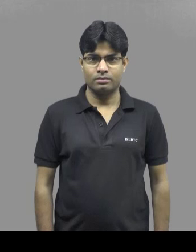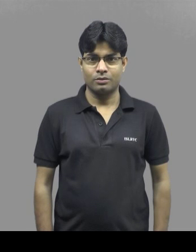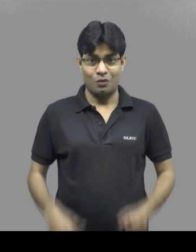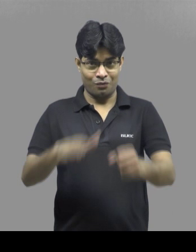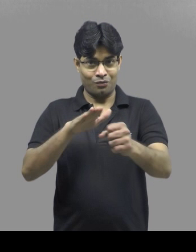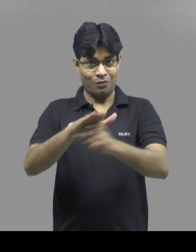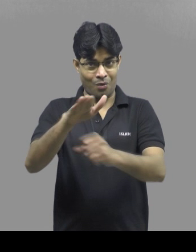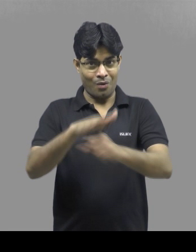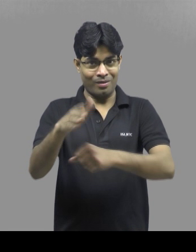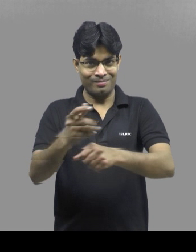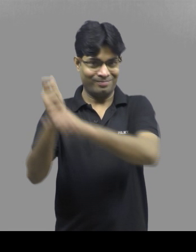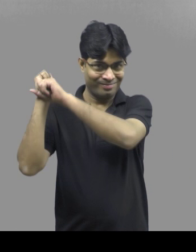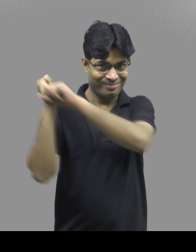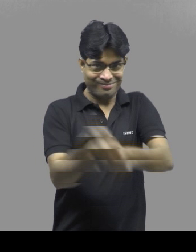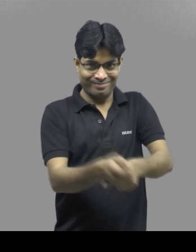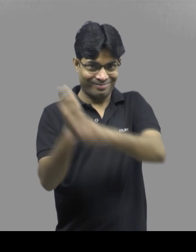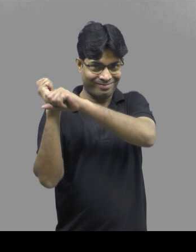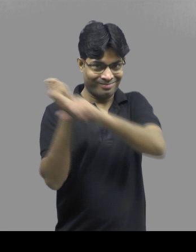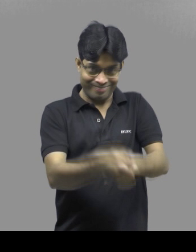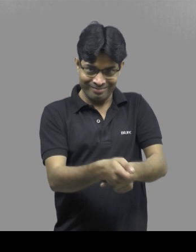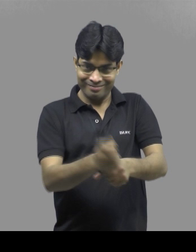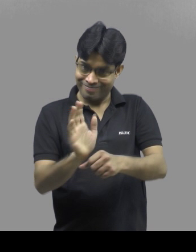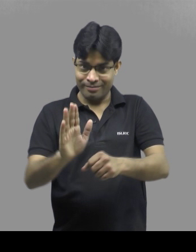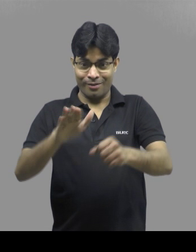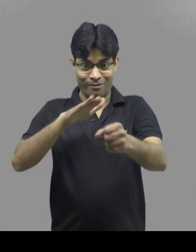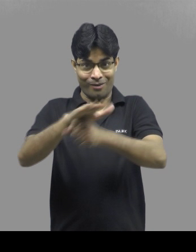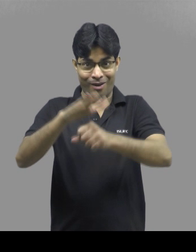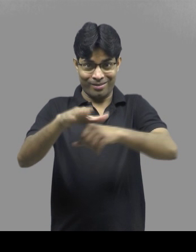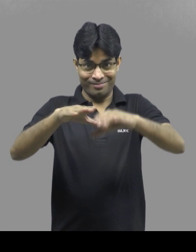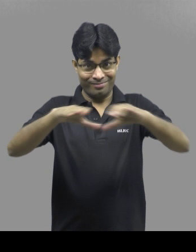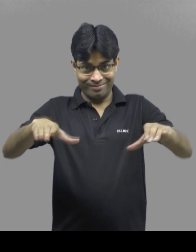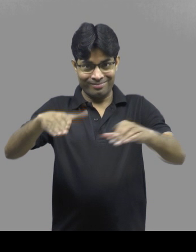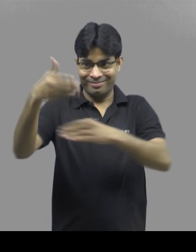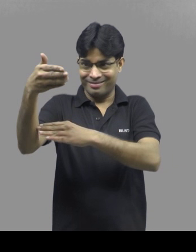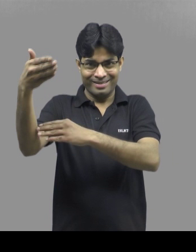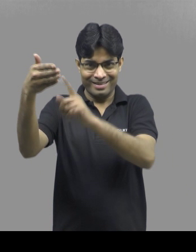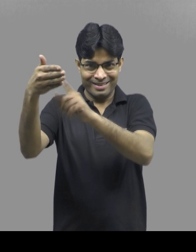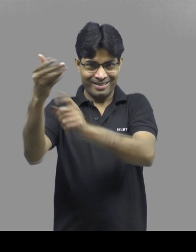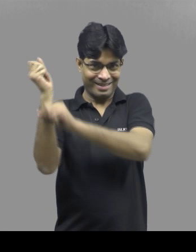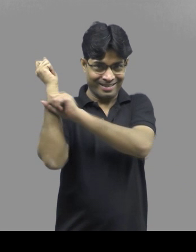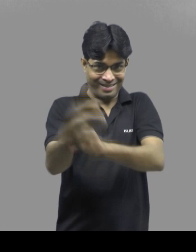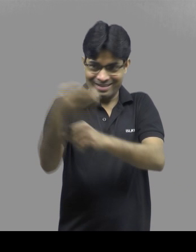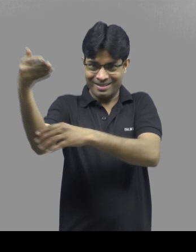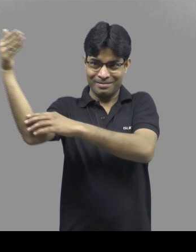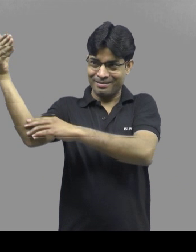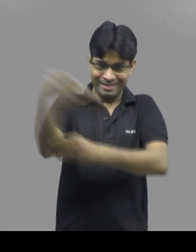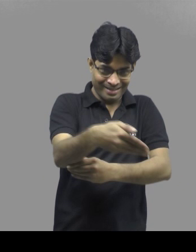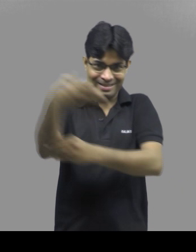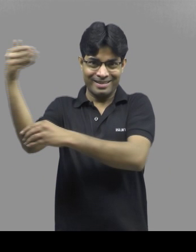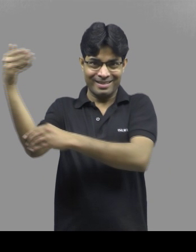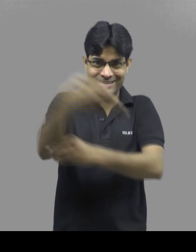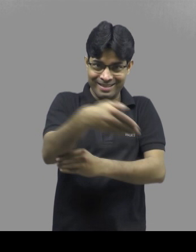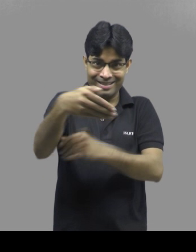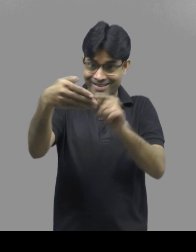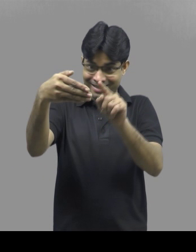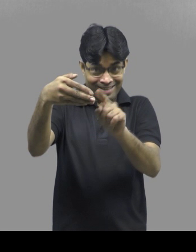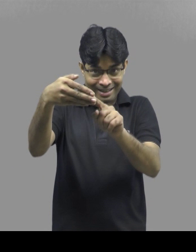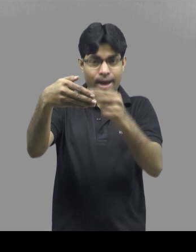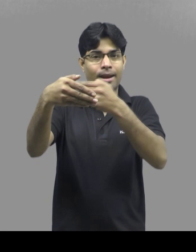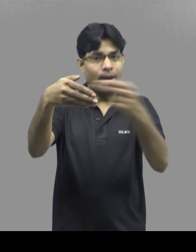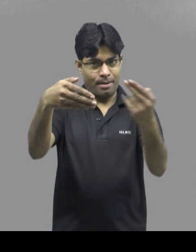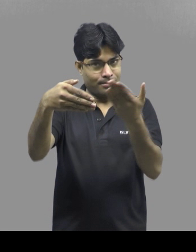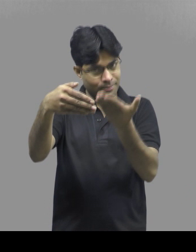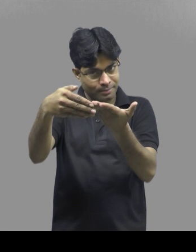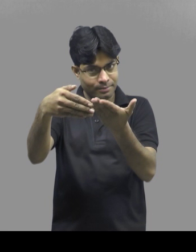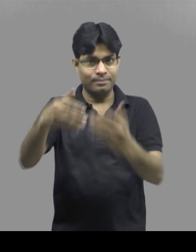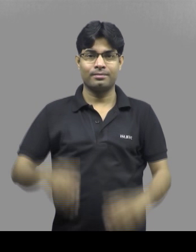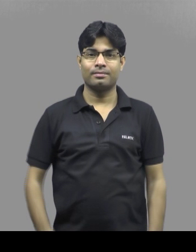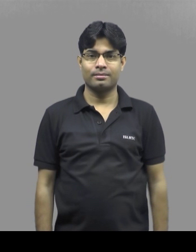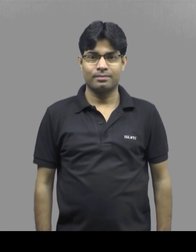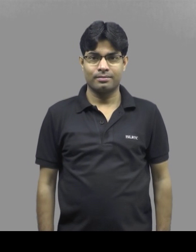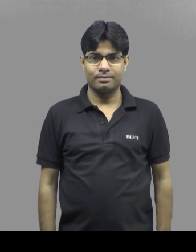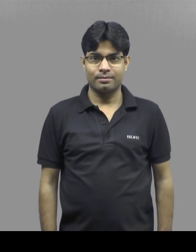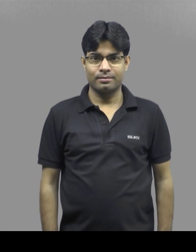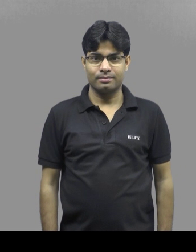Wedge